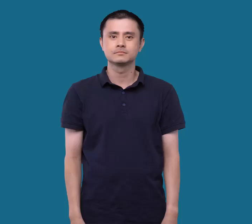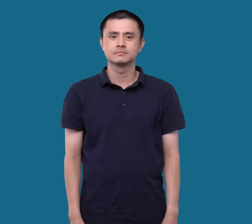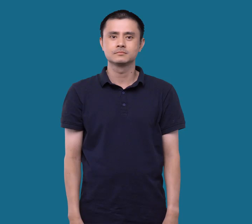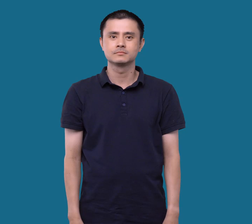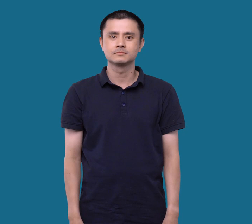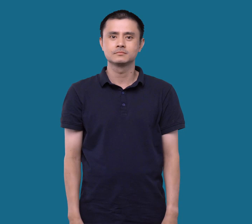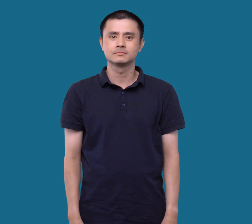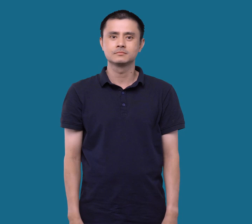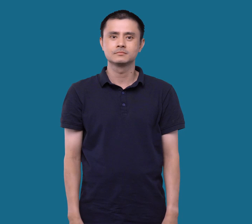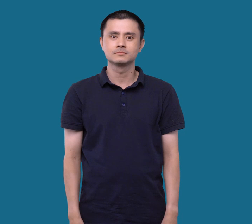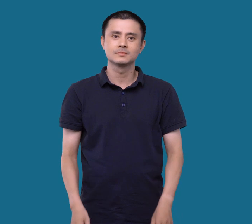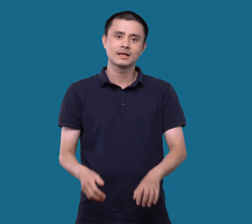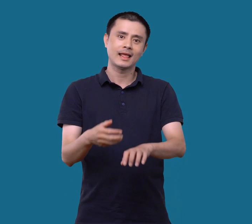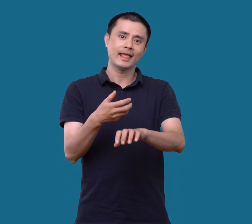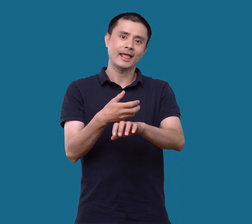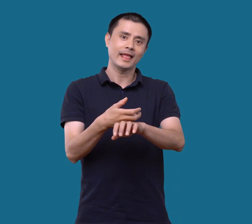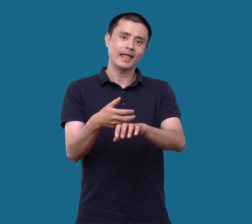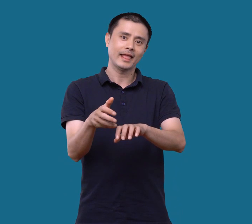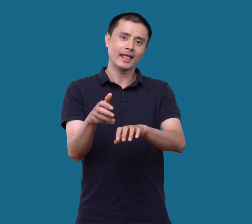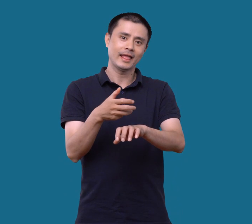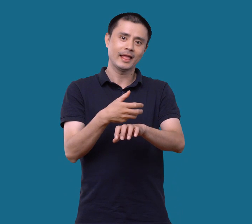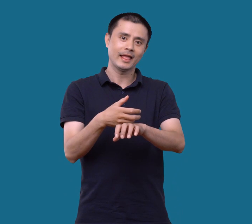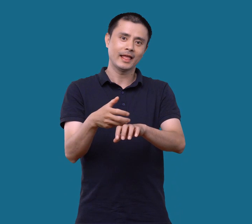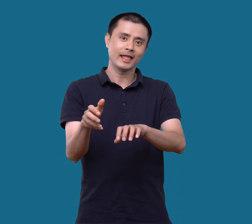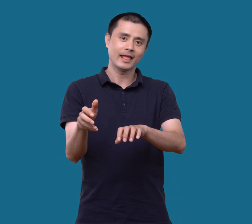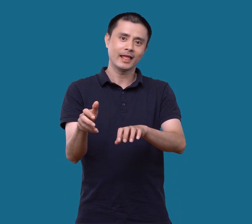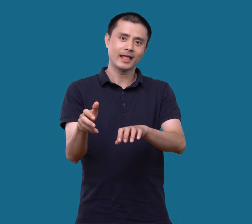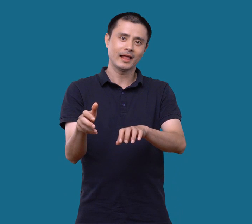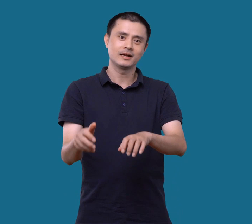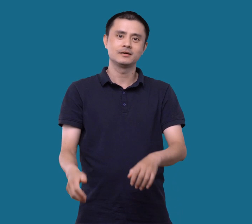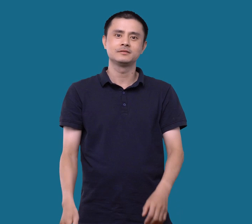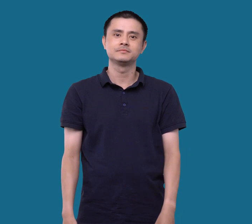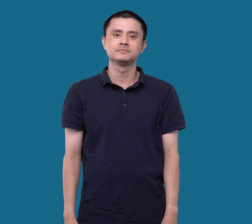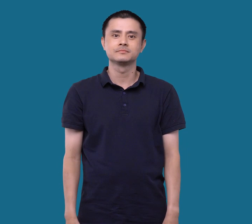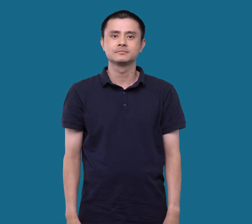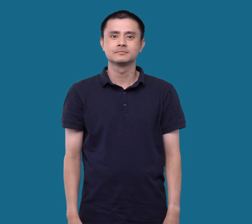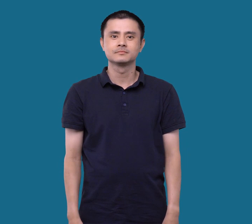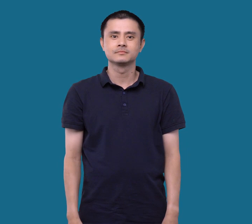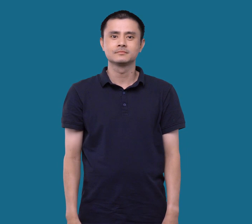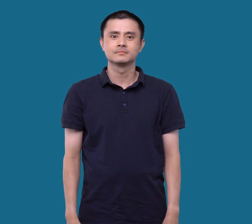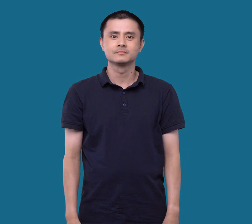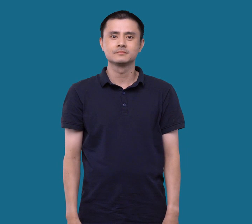ngây thơ